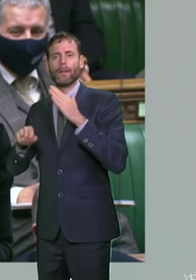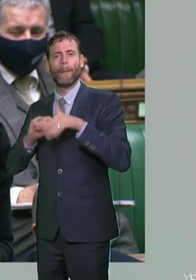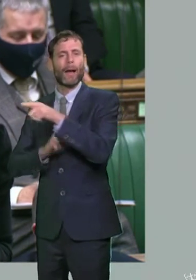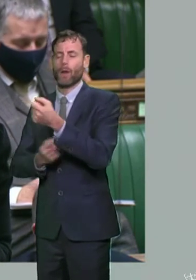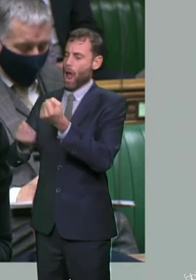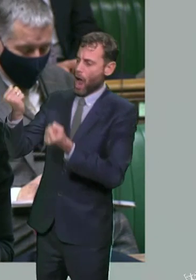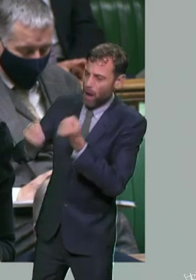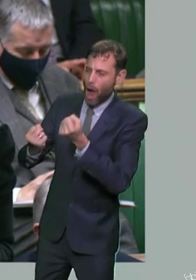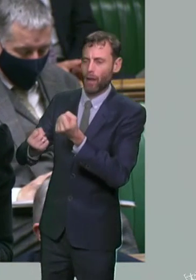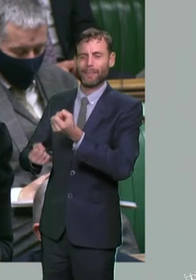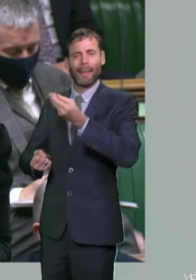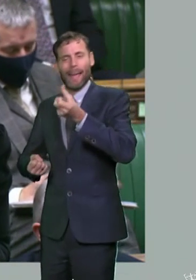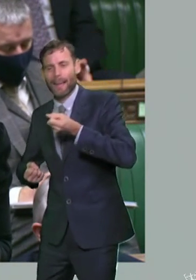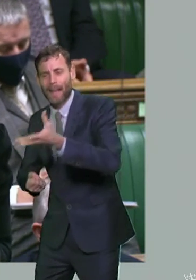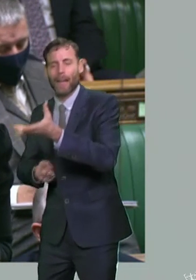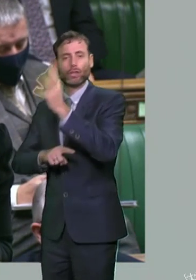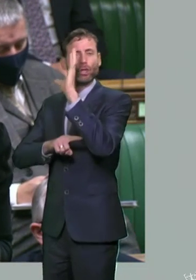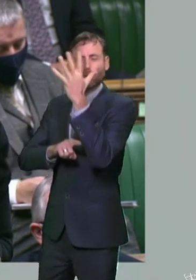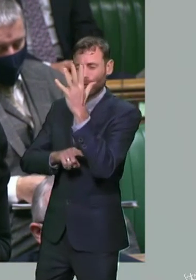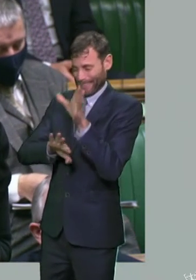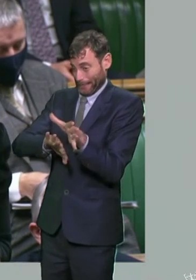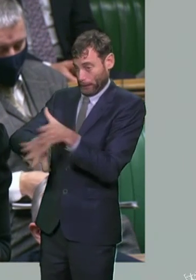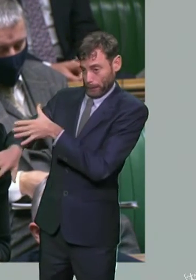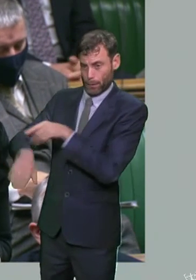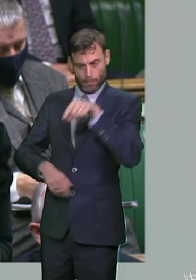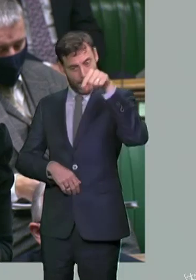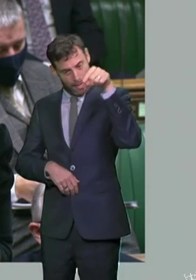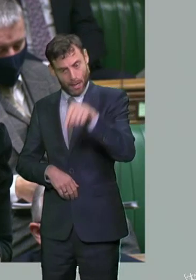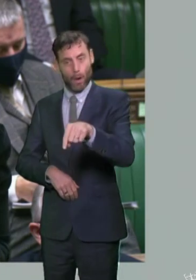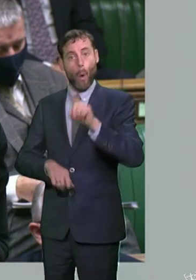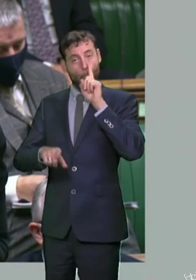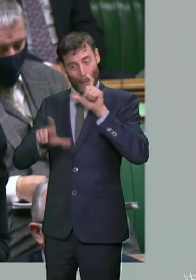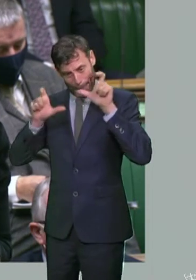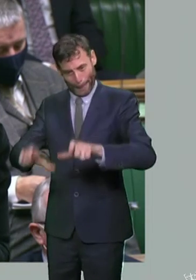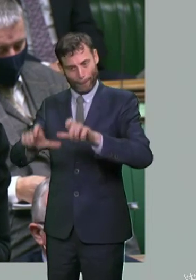I want him to tell the House whether he will leave those fossil fuels in the ground.